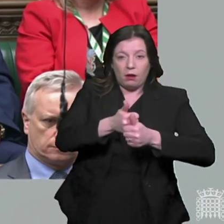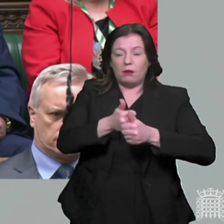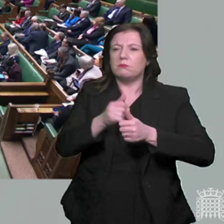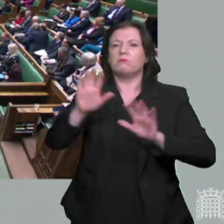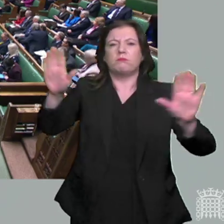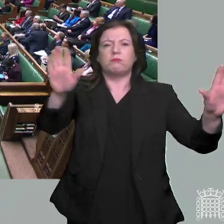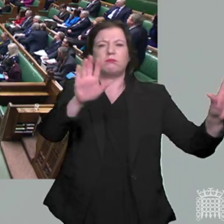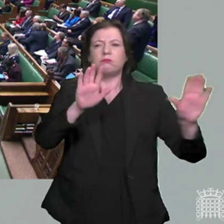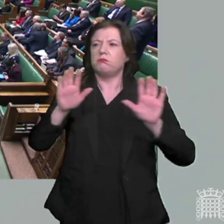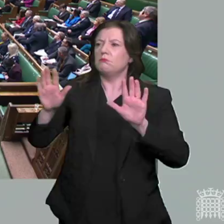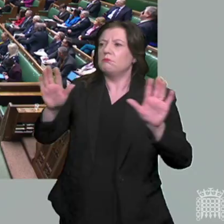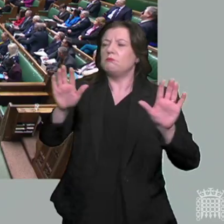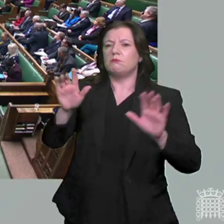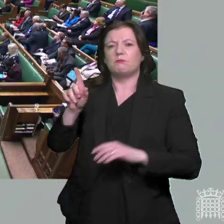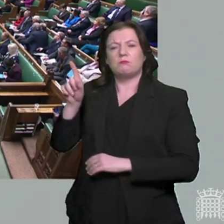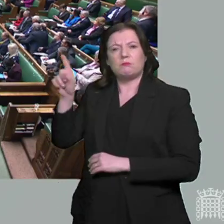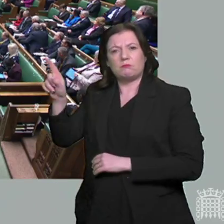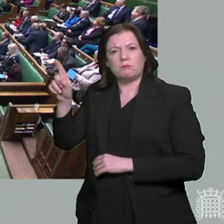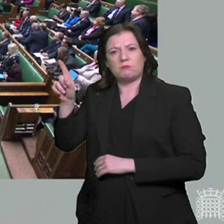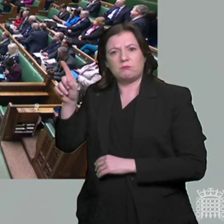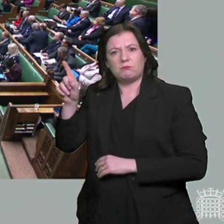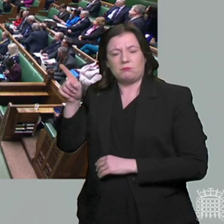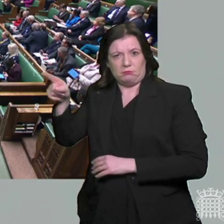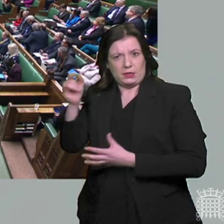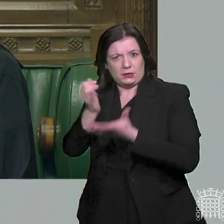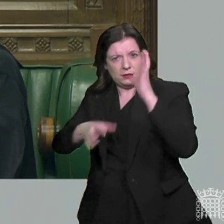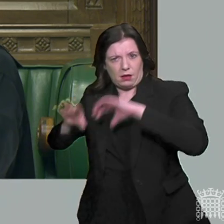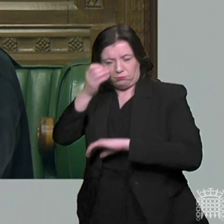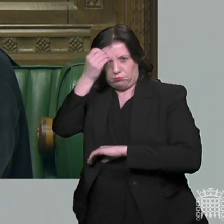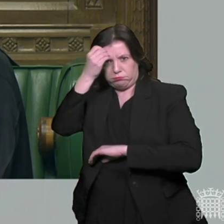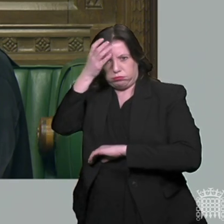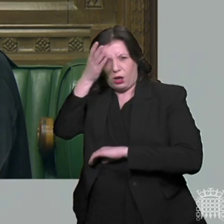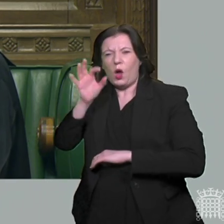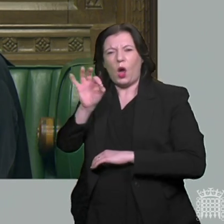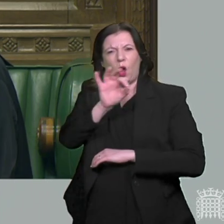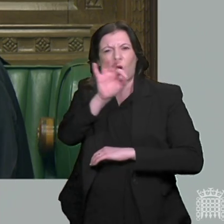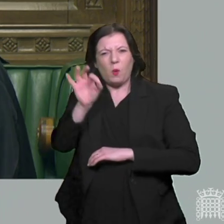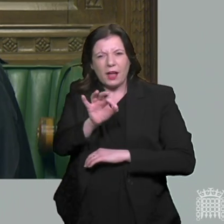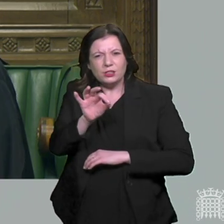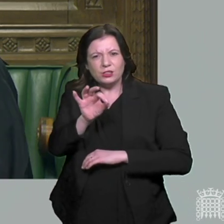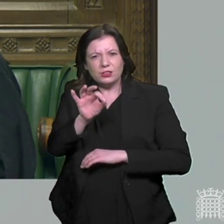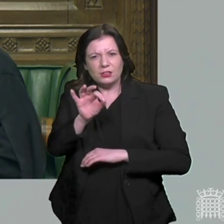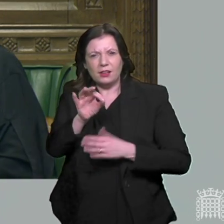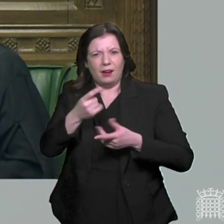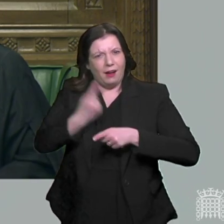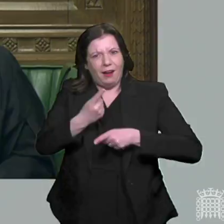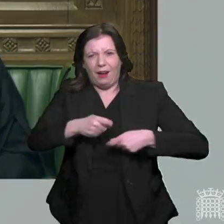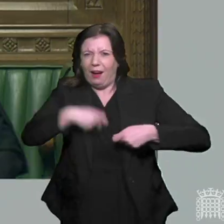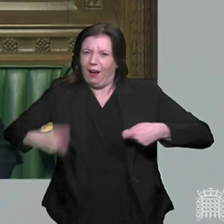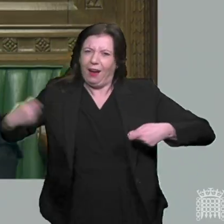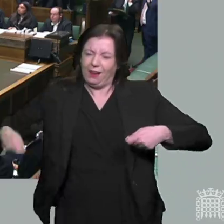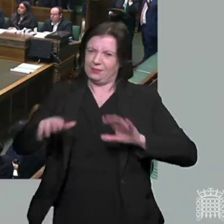Order. The right honourable Lady, as much as she might be a science geek, ought to know that questions need to be shorter to give somebody else a chance.